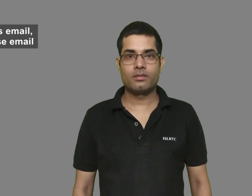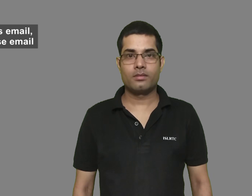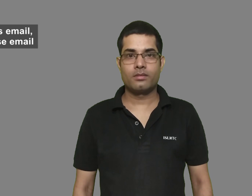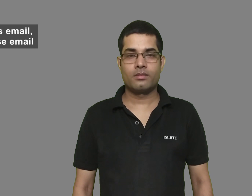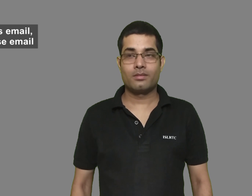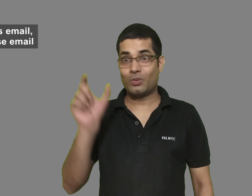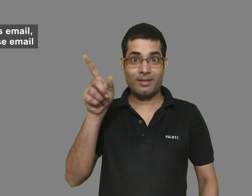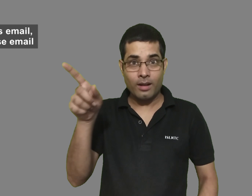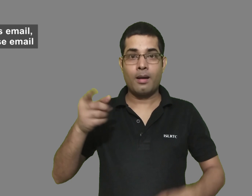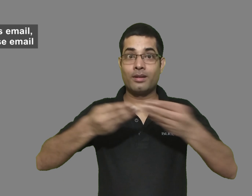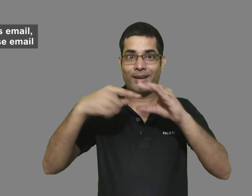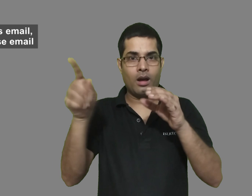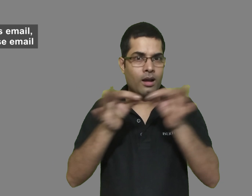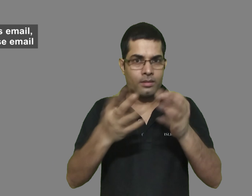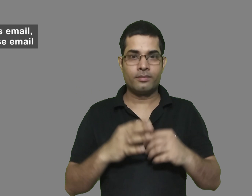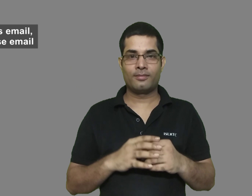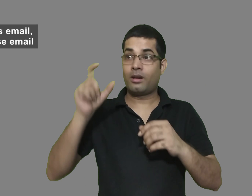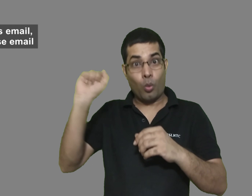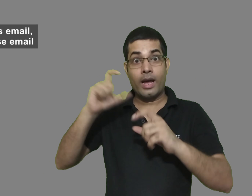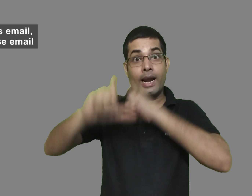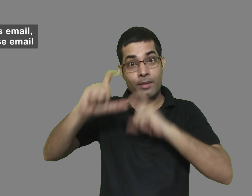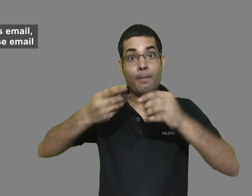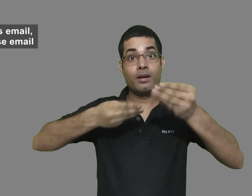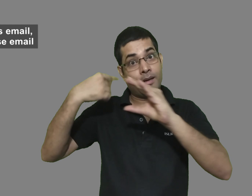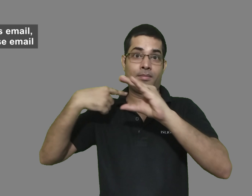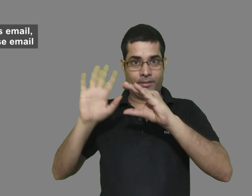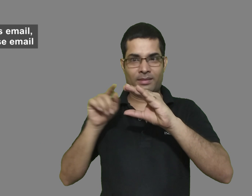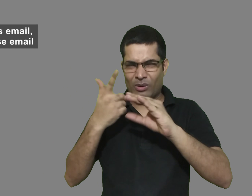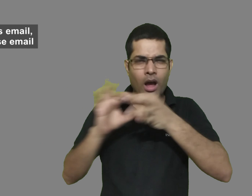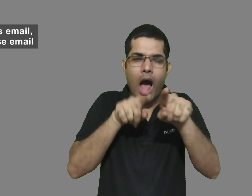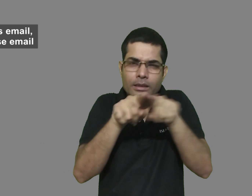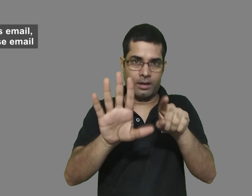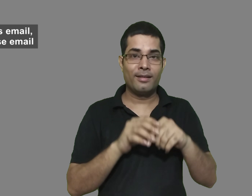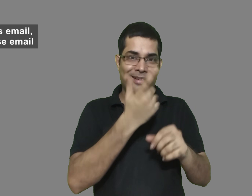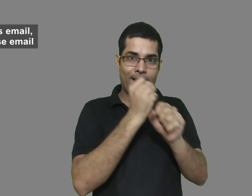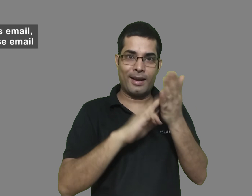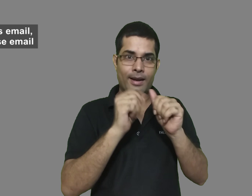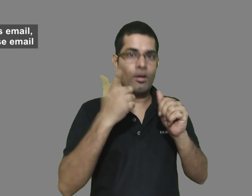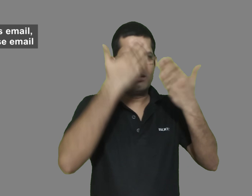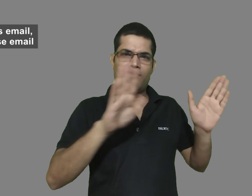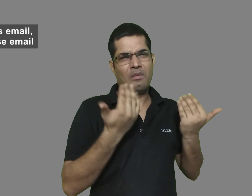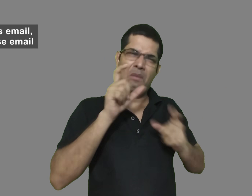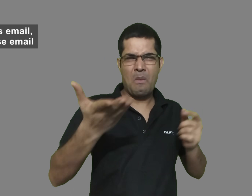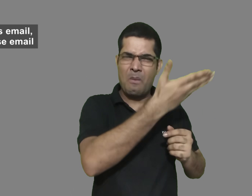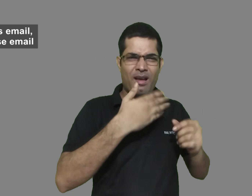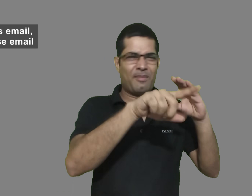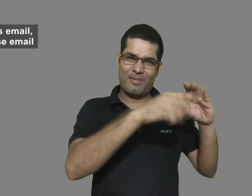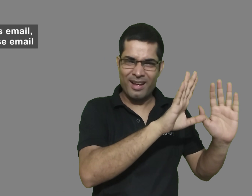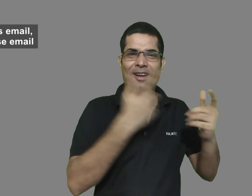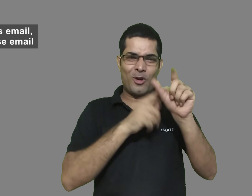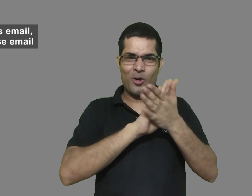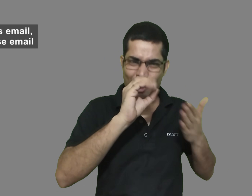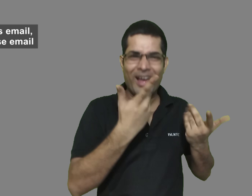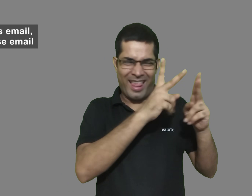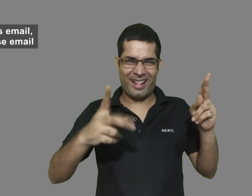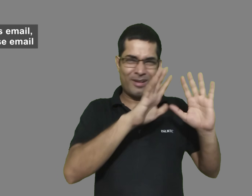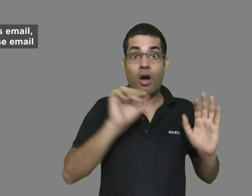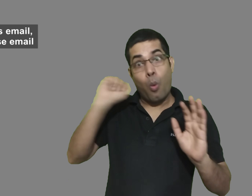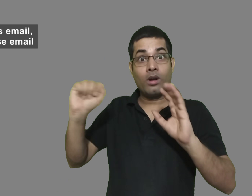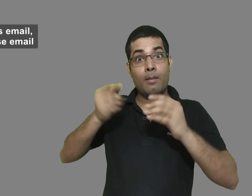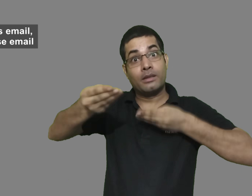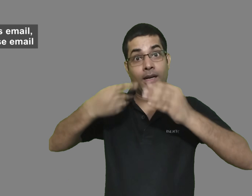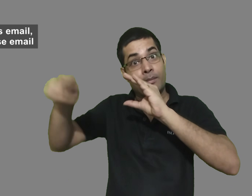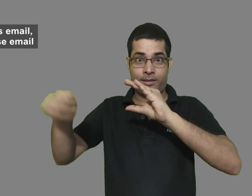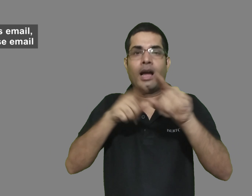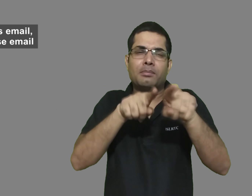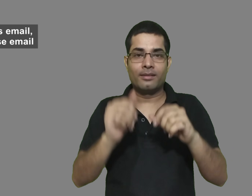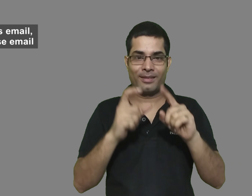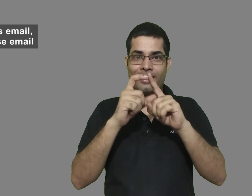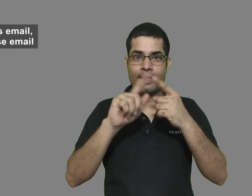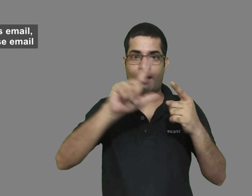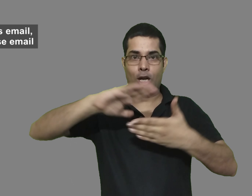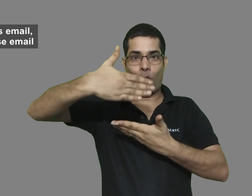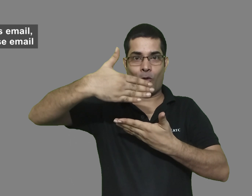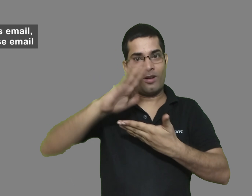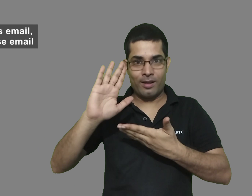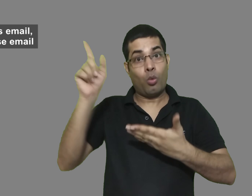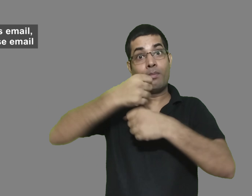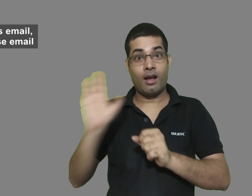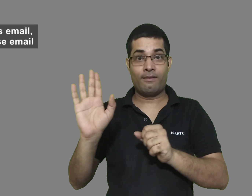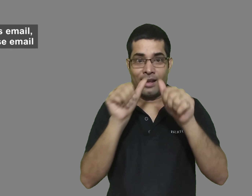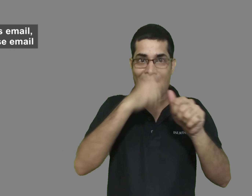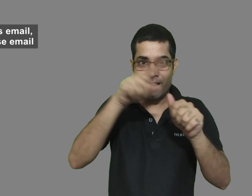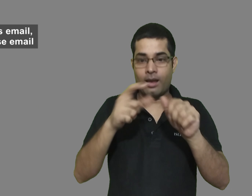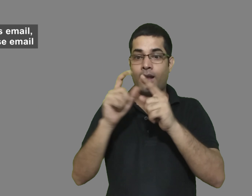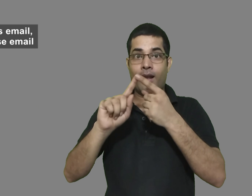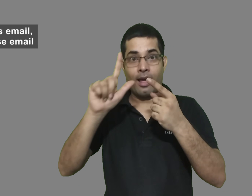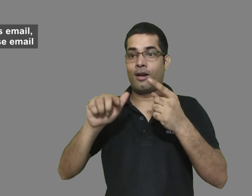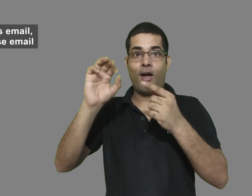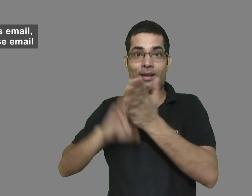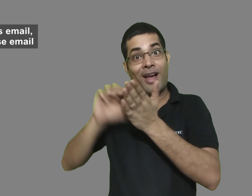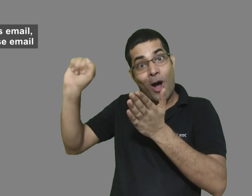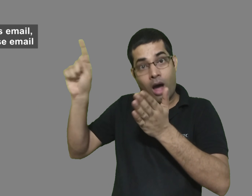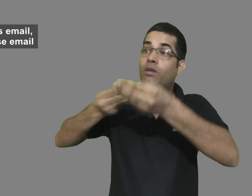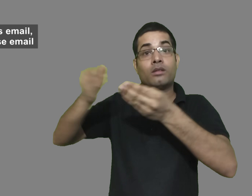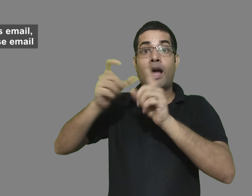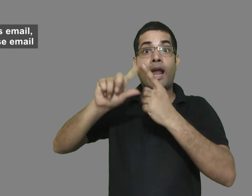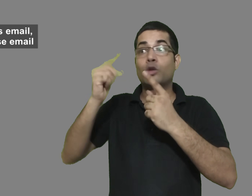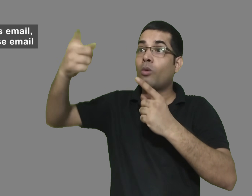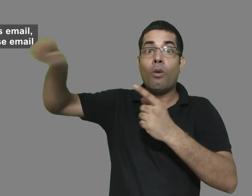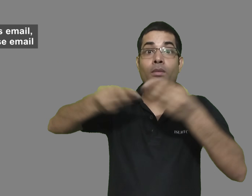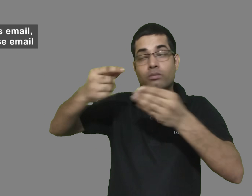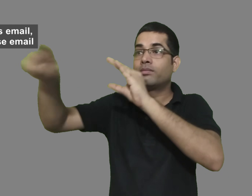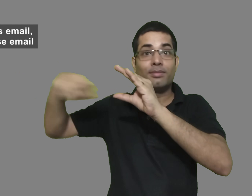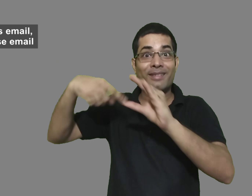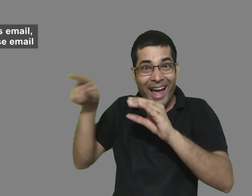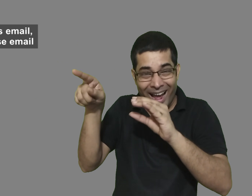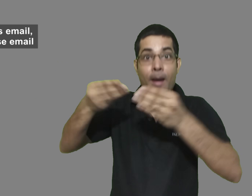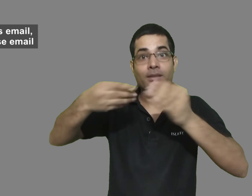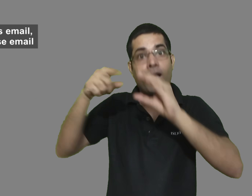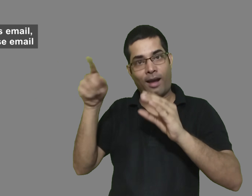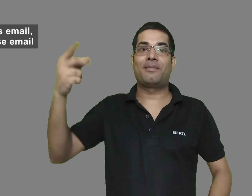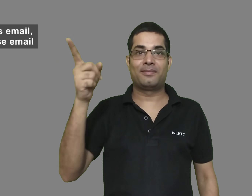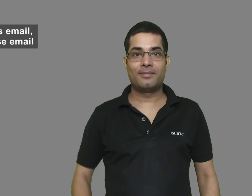Business email Enterprise email